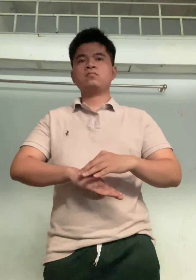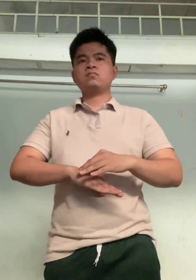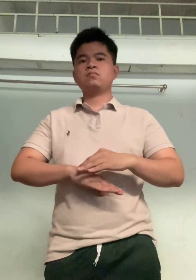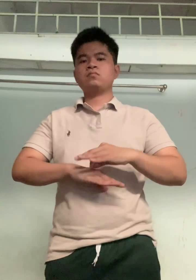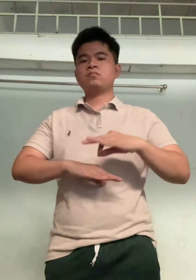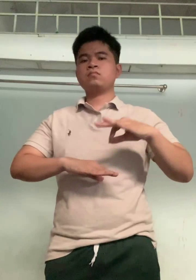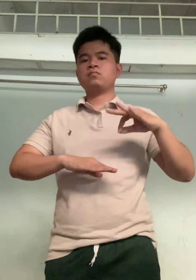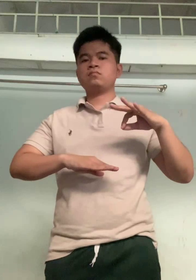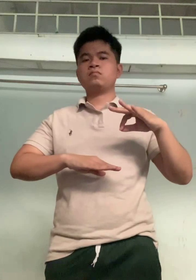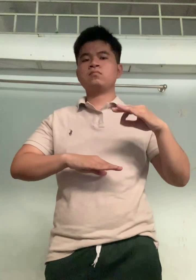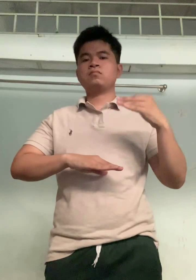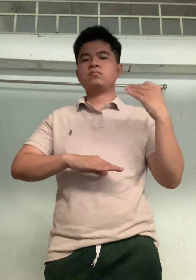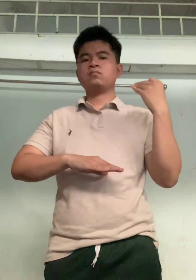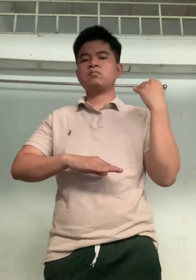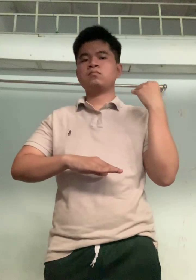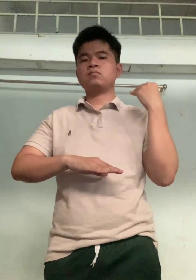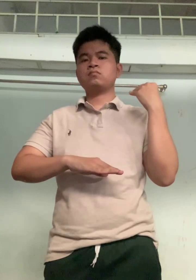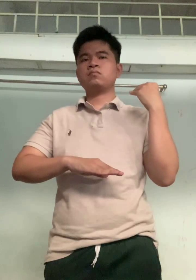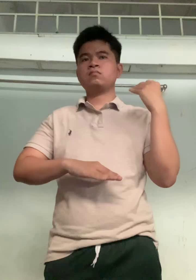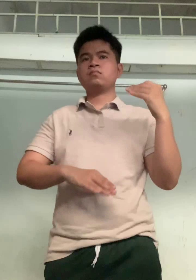tuan truoc